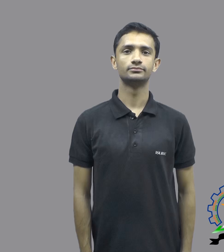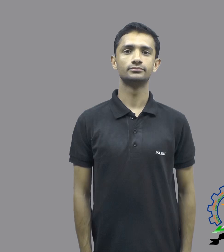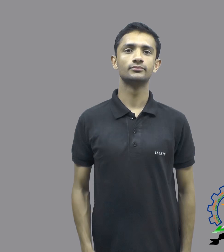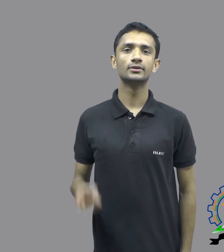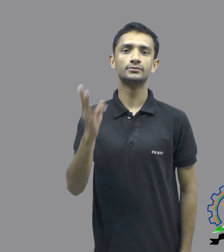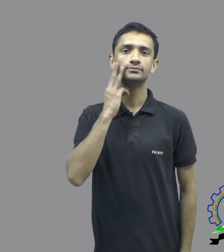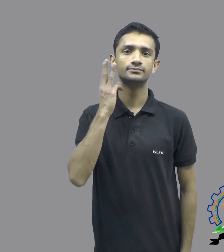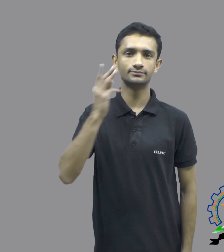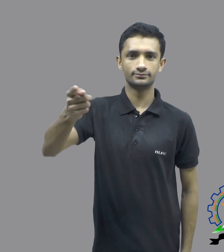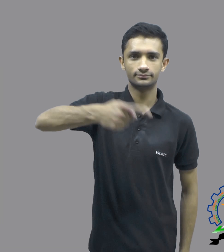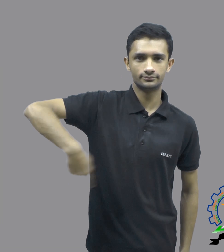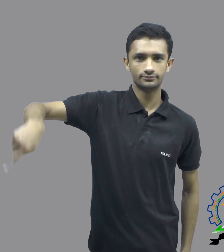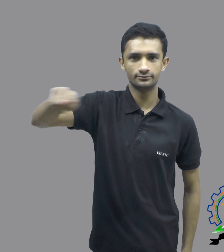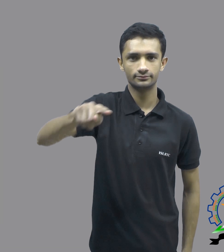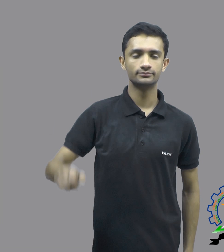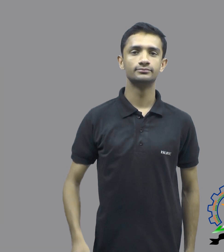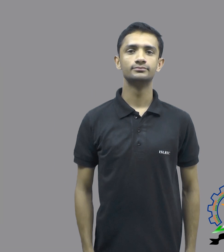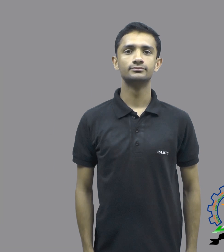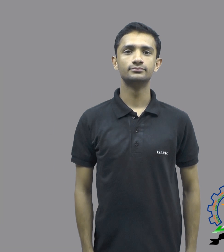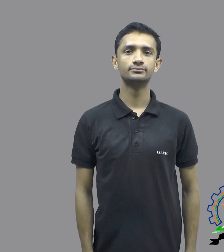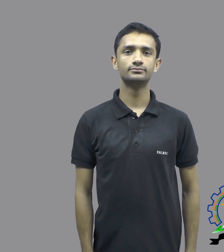Manipur